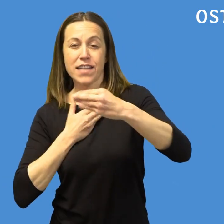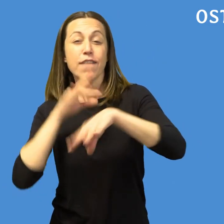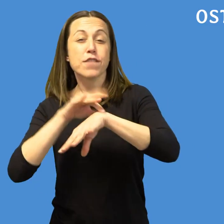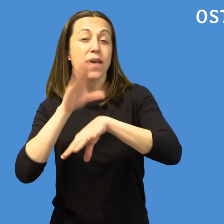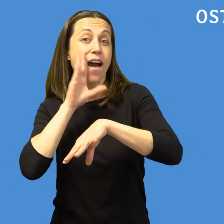enfermo